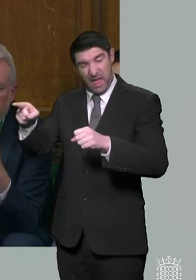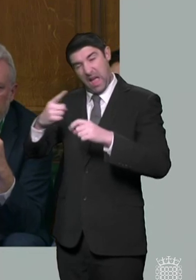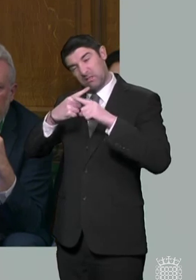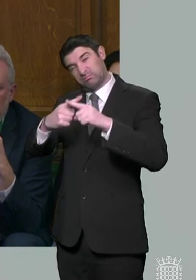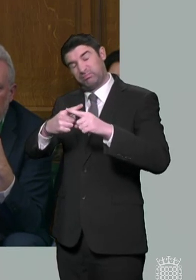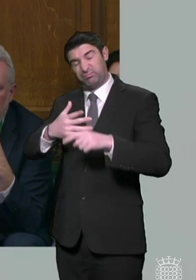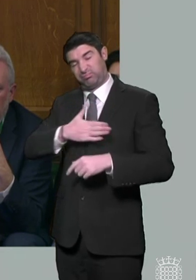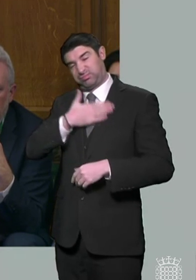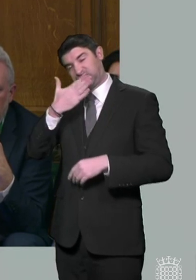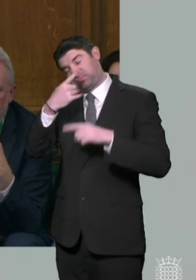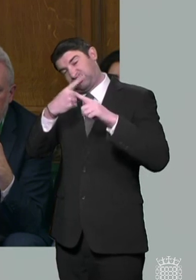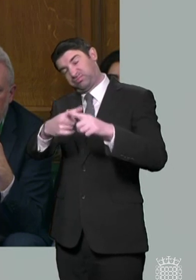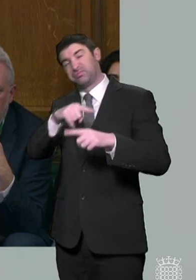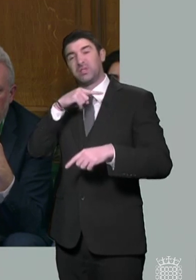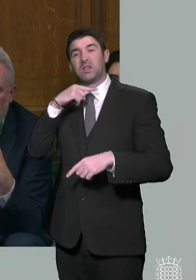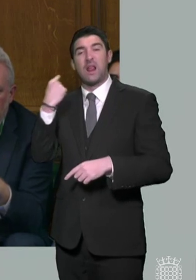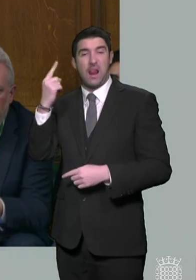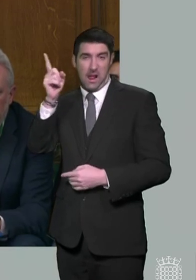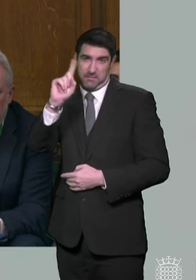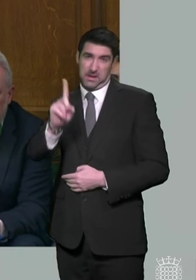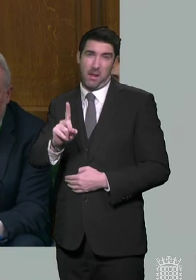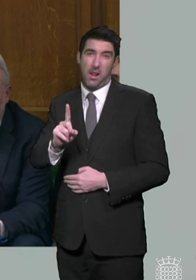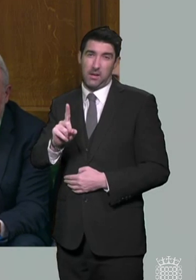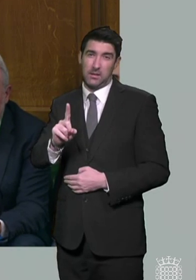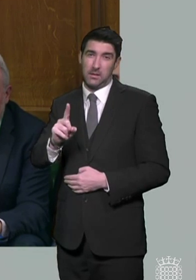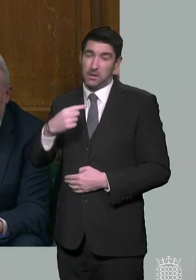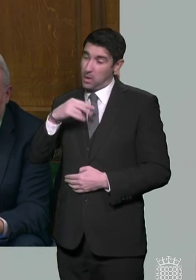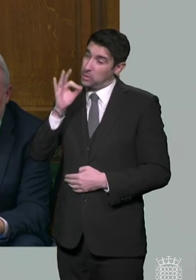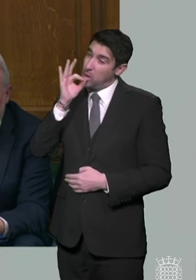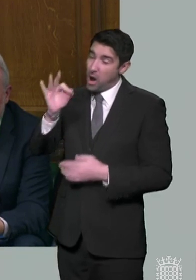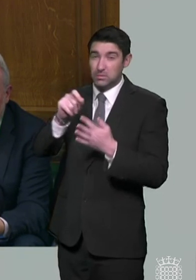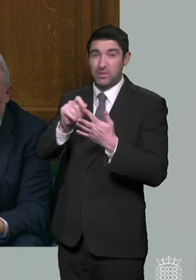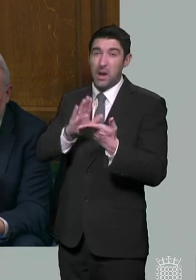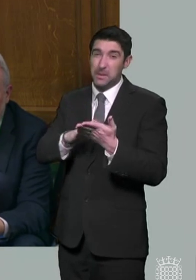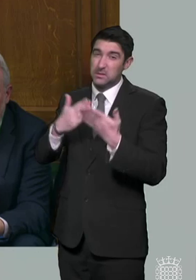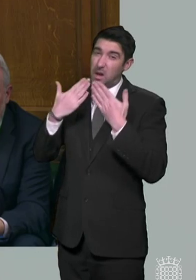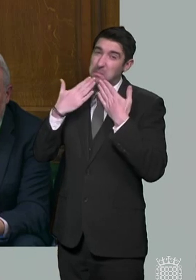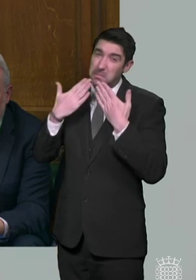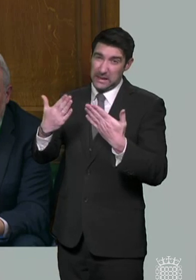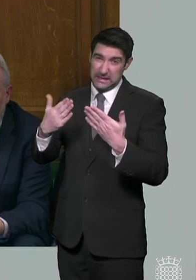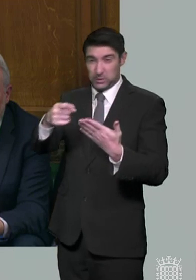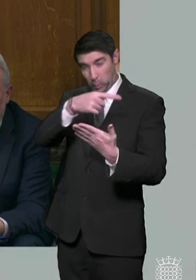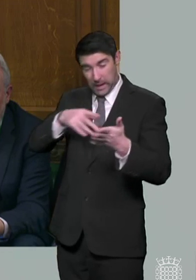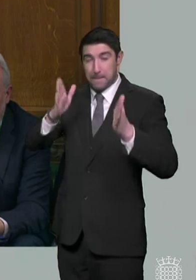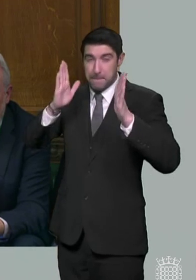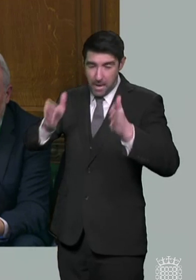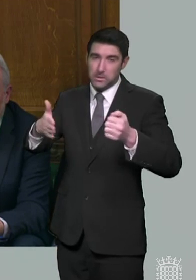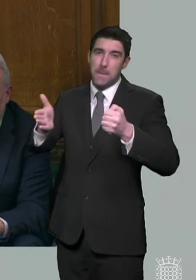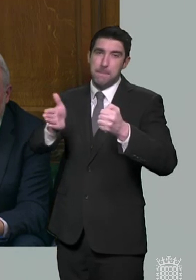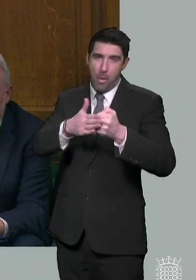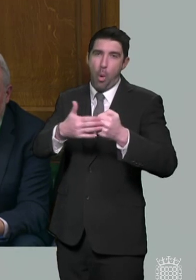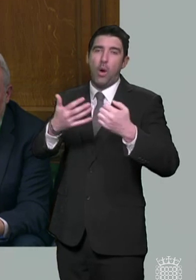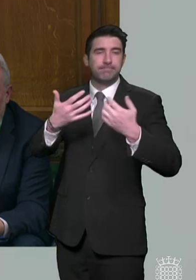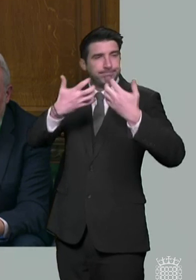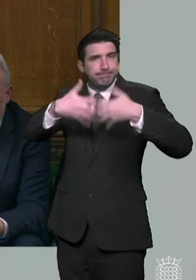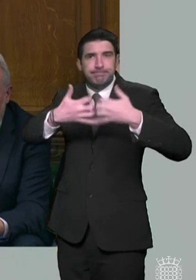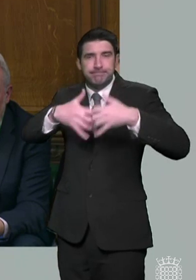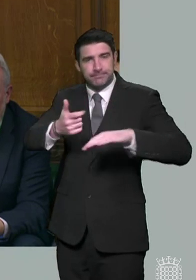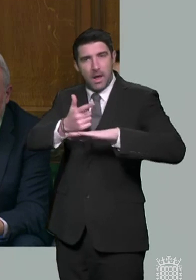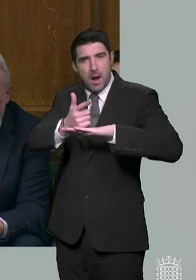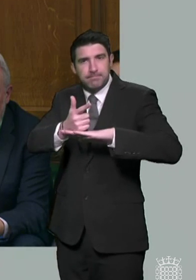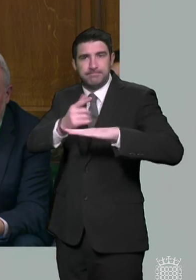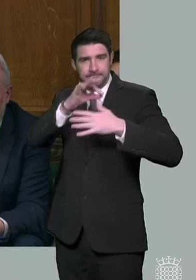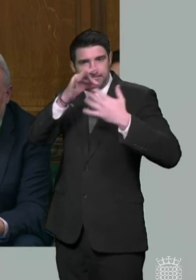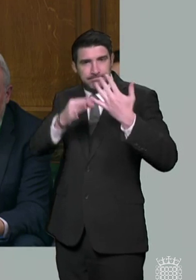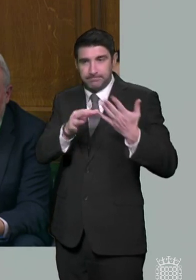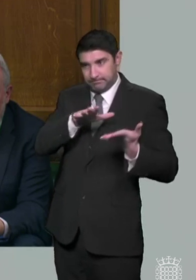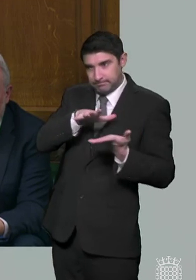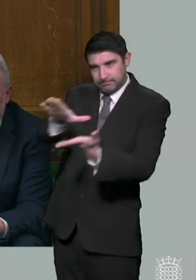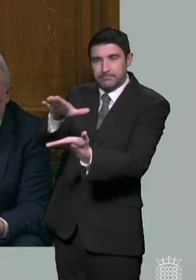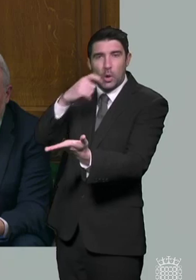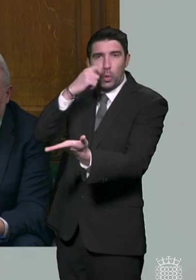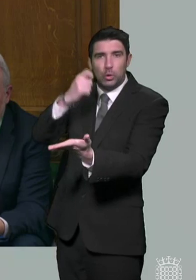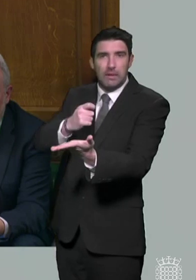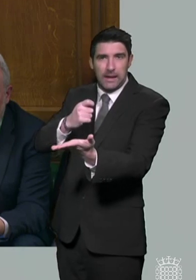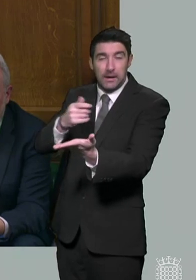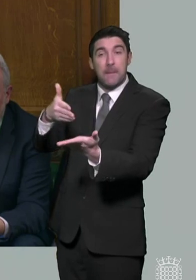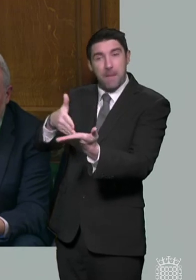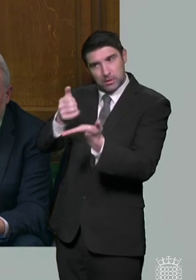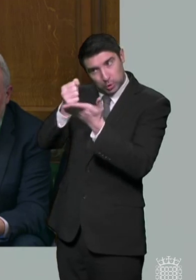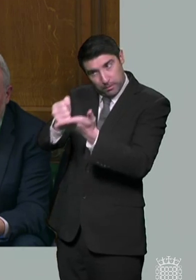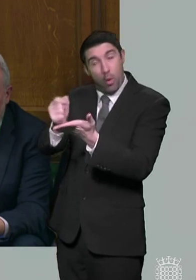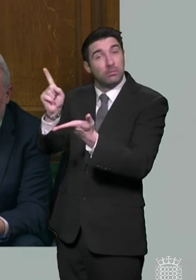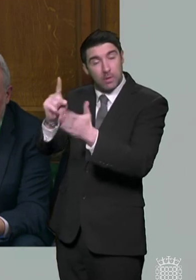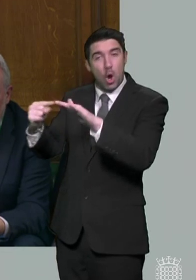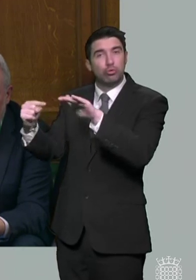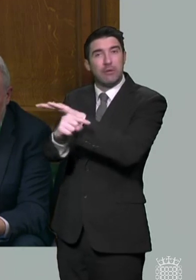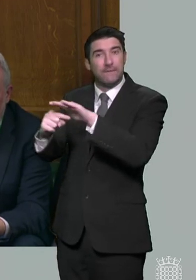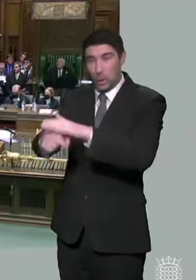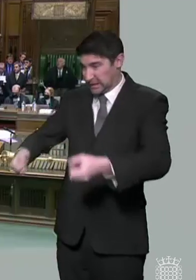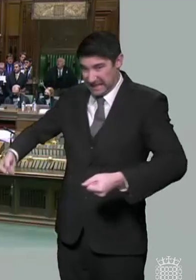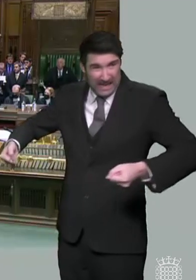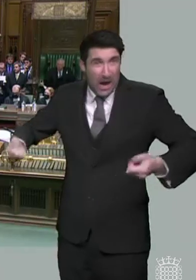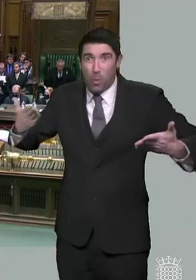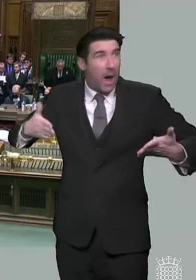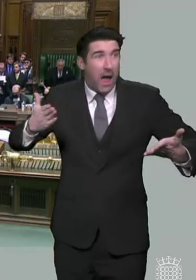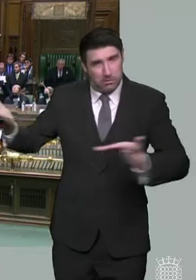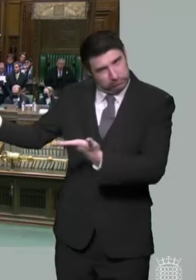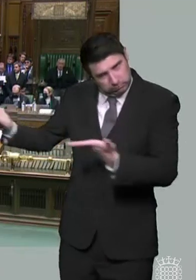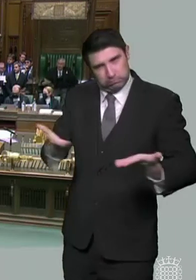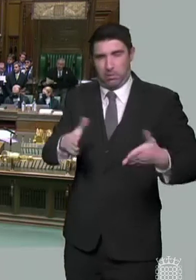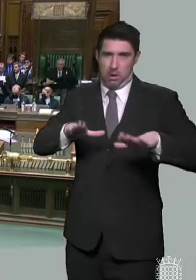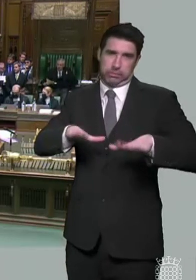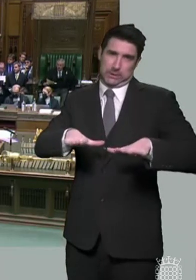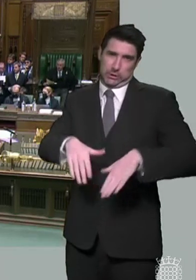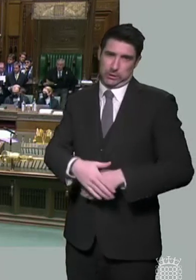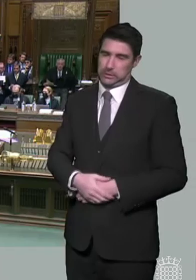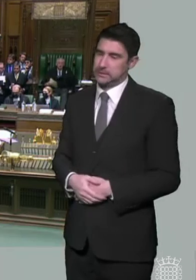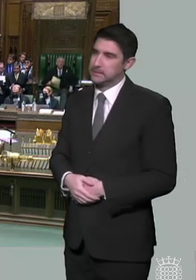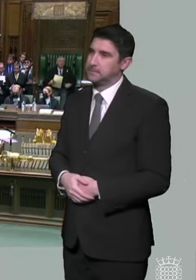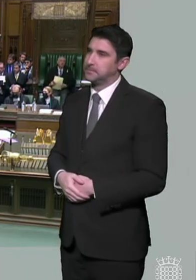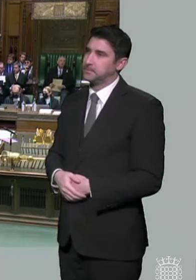Can my right honourable Friend assure the House that we will accelerate the transfer of military supplies to the Ukrainians and maintain this country’s proud record of support for refugees fleeing war?